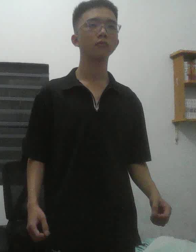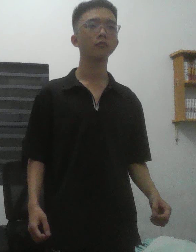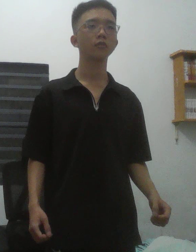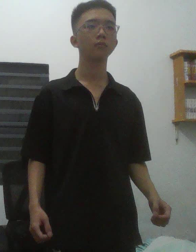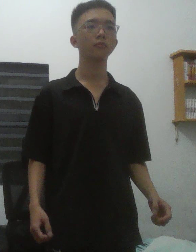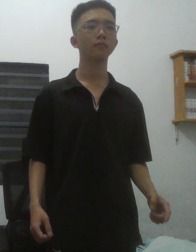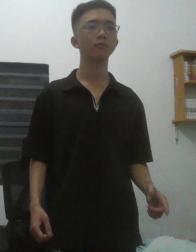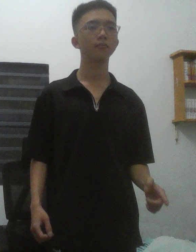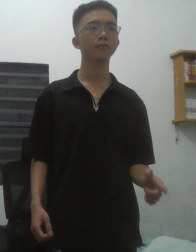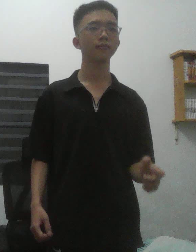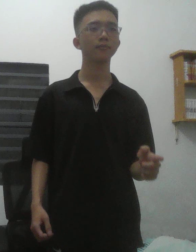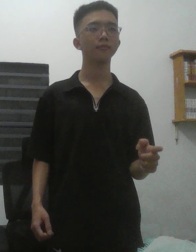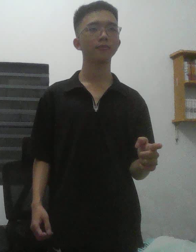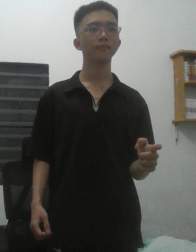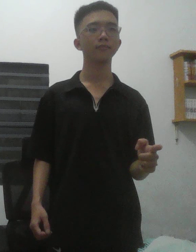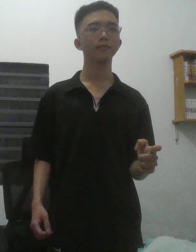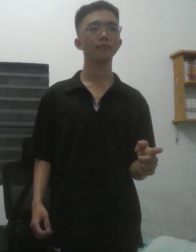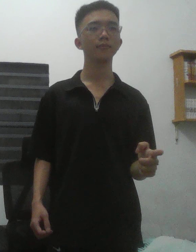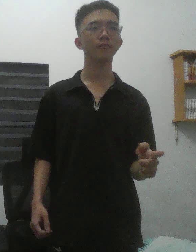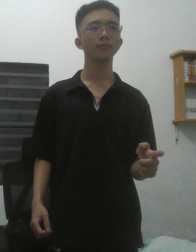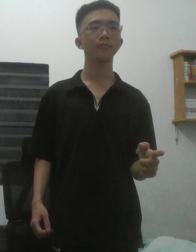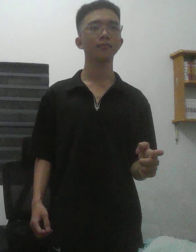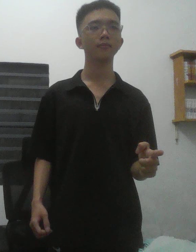ban